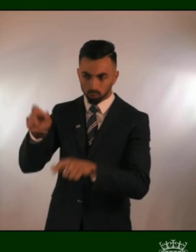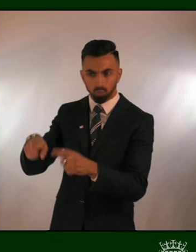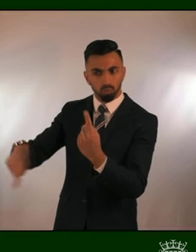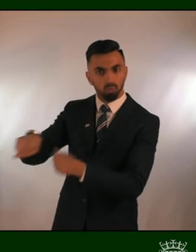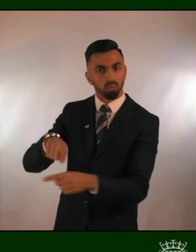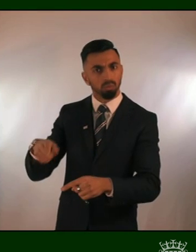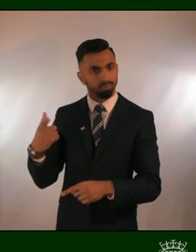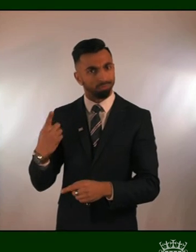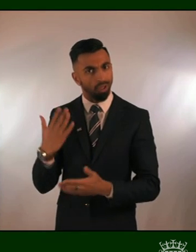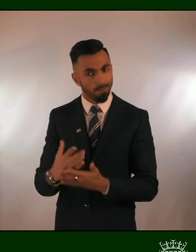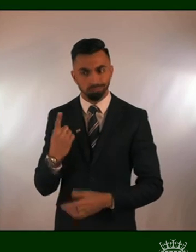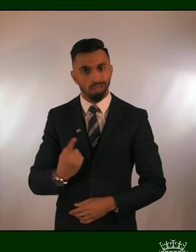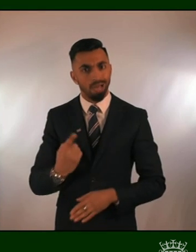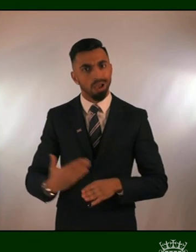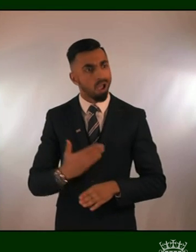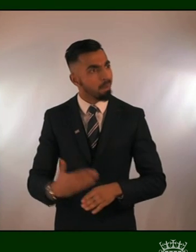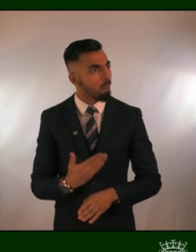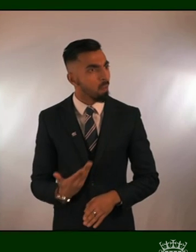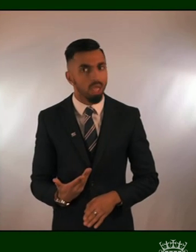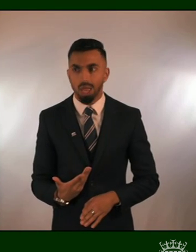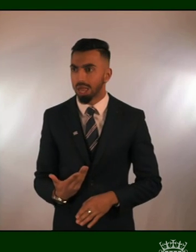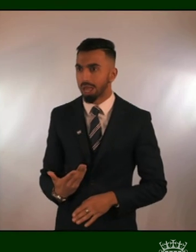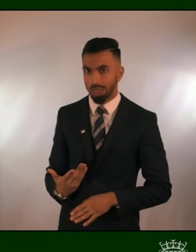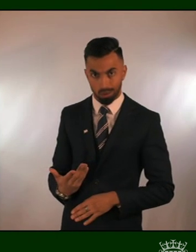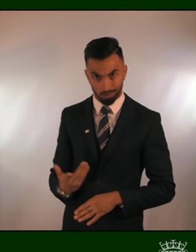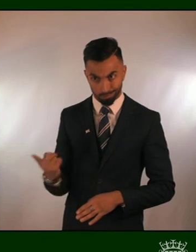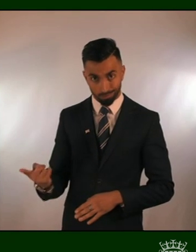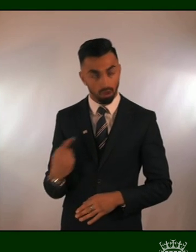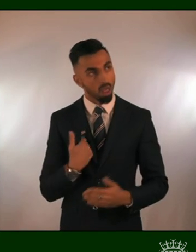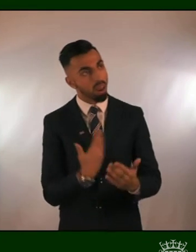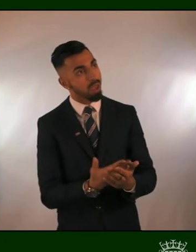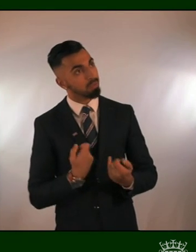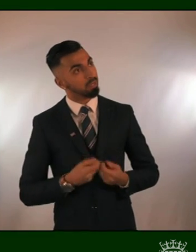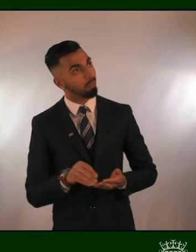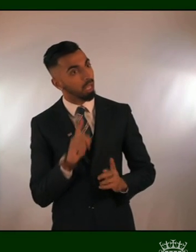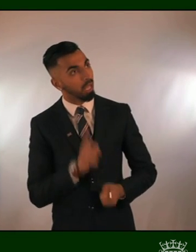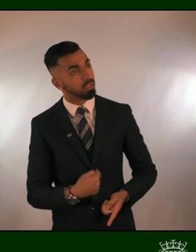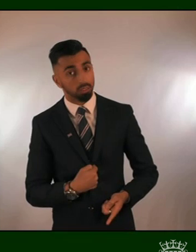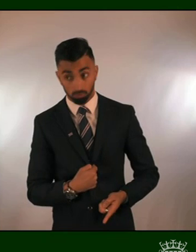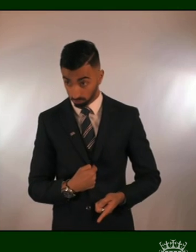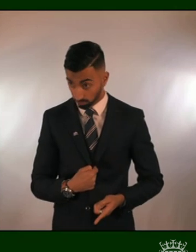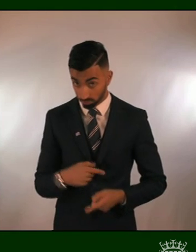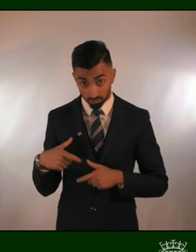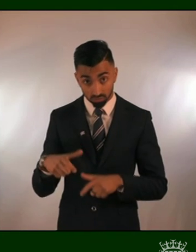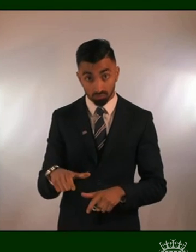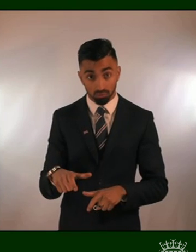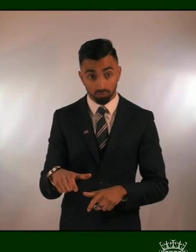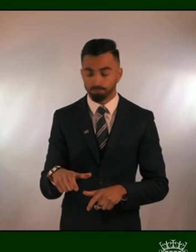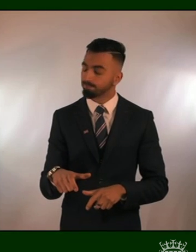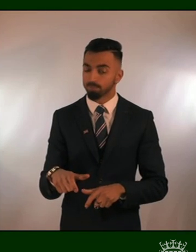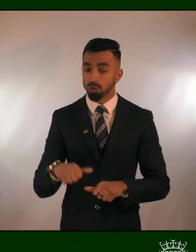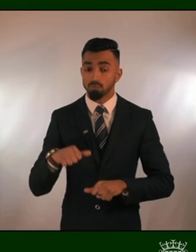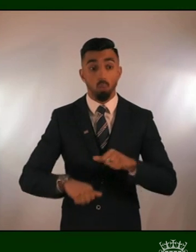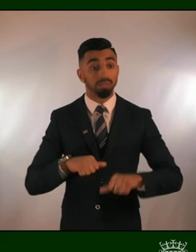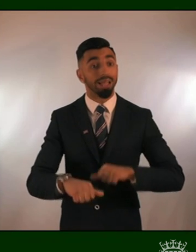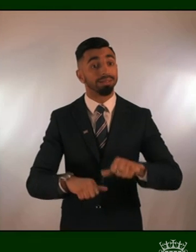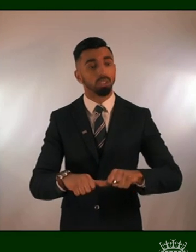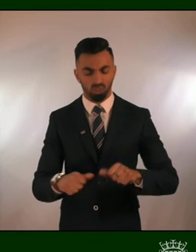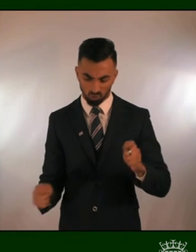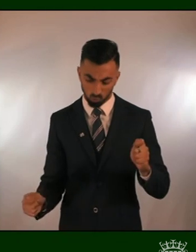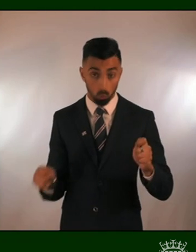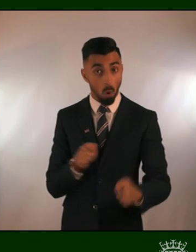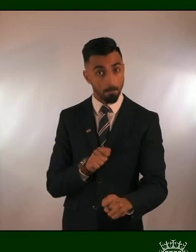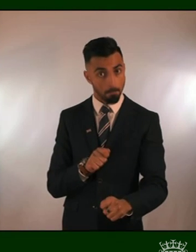They will need our help too. So to support them during this period, we will make it quicker and easier to access benefits.